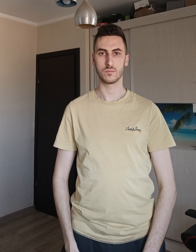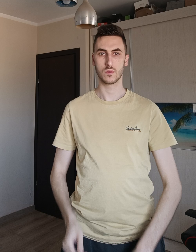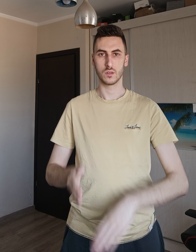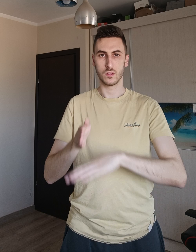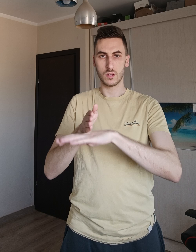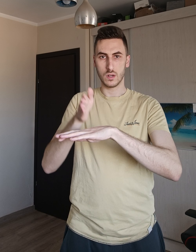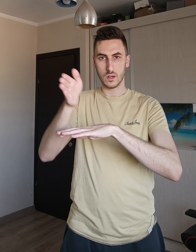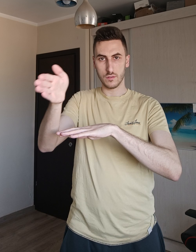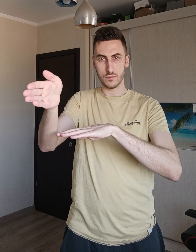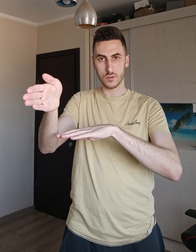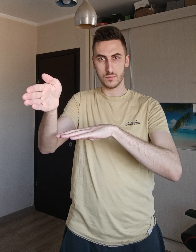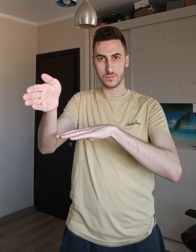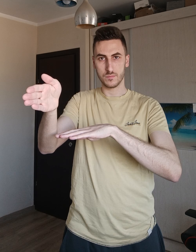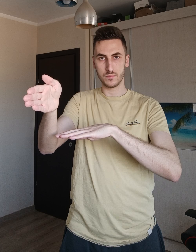לבוא